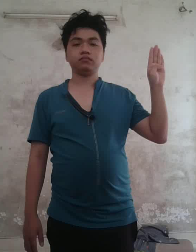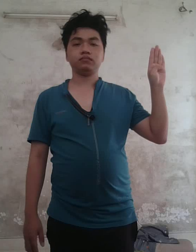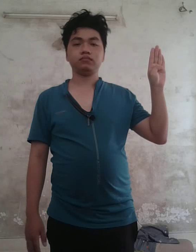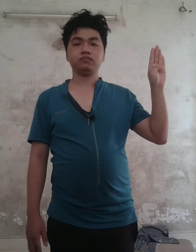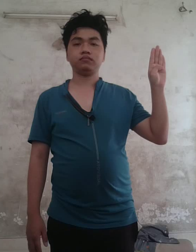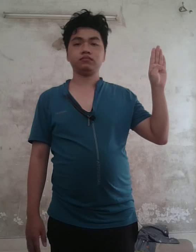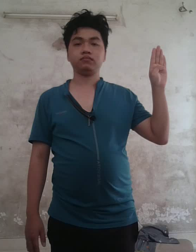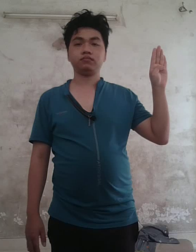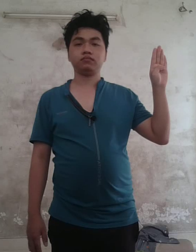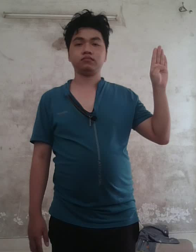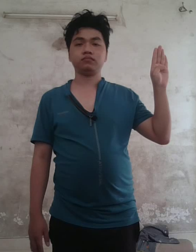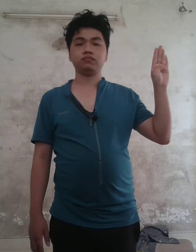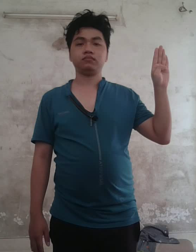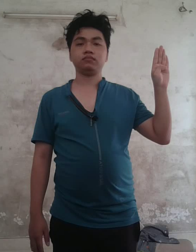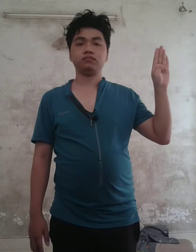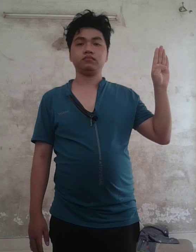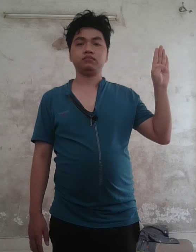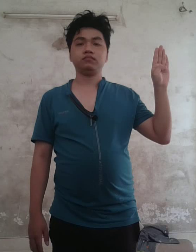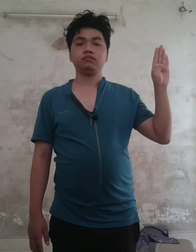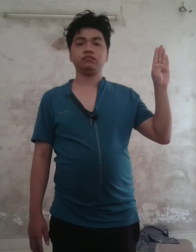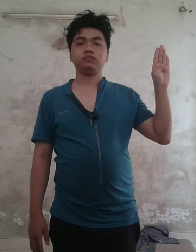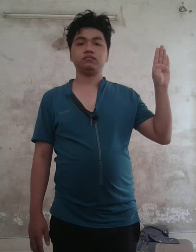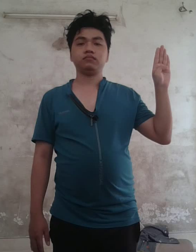b